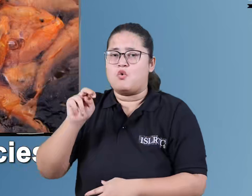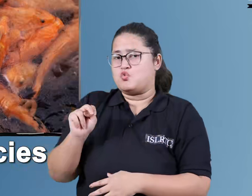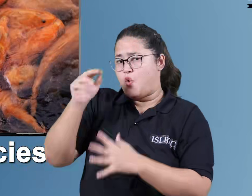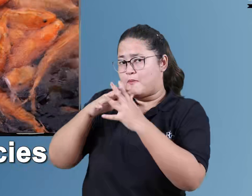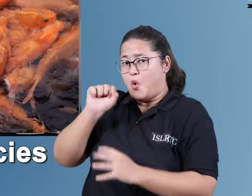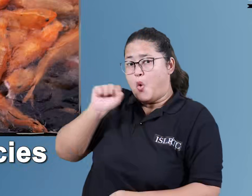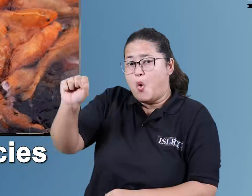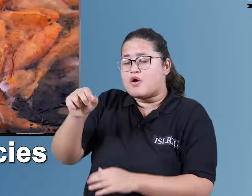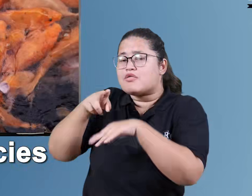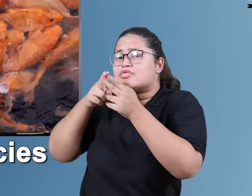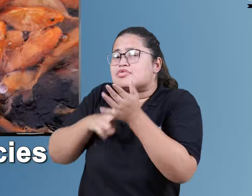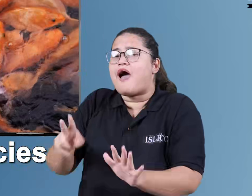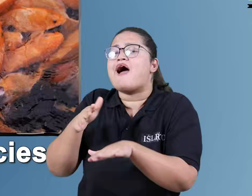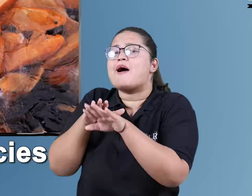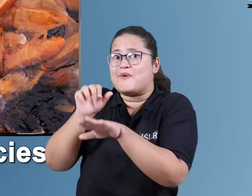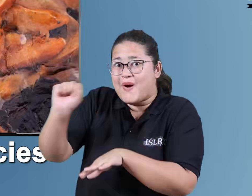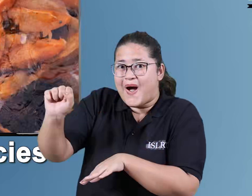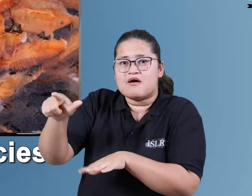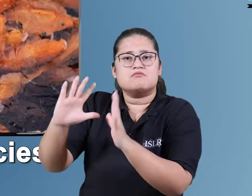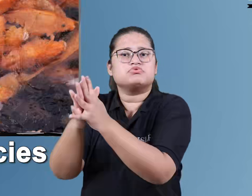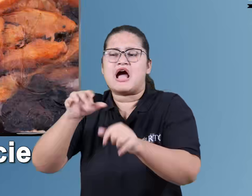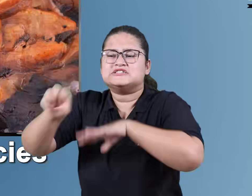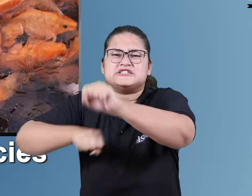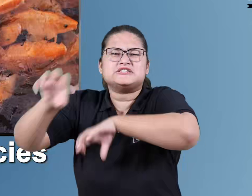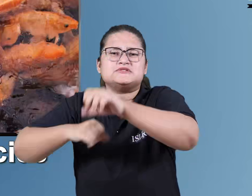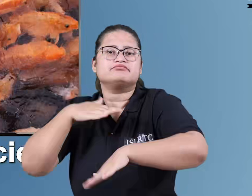posing a threat to local fish populations.